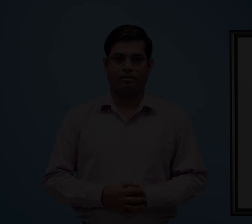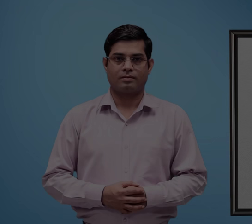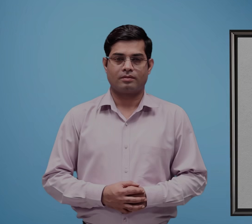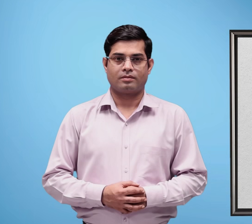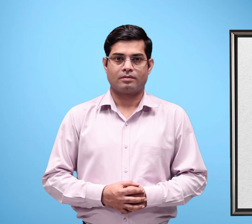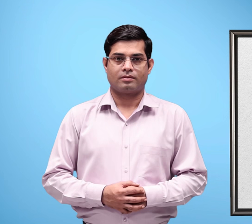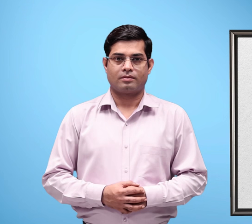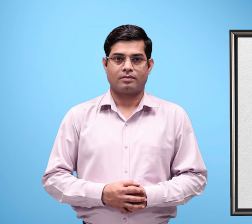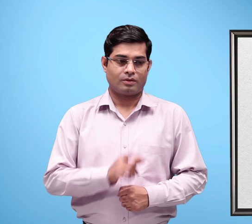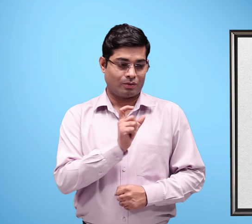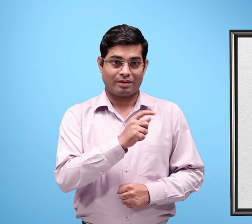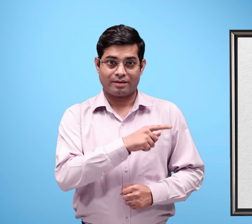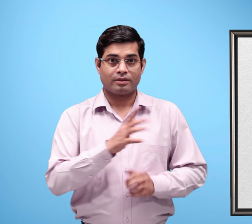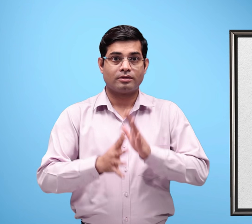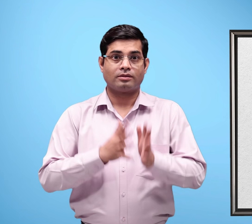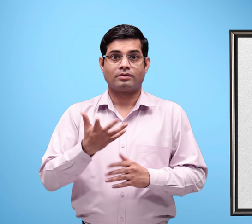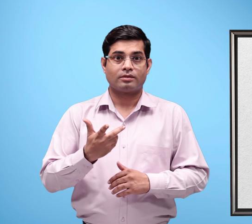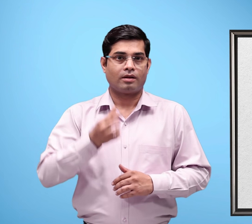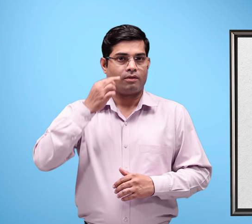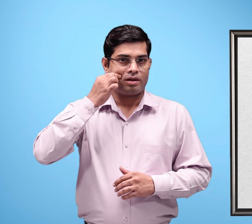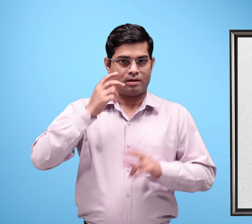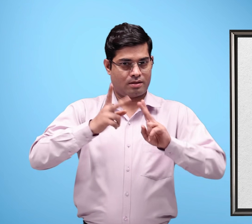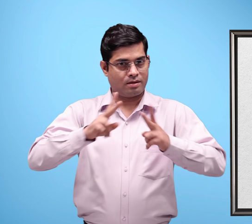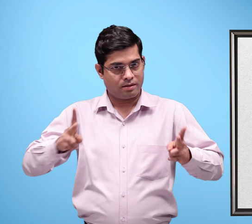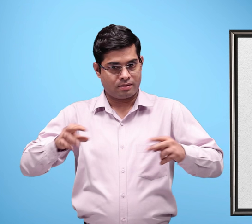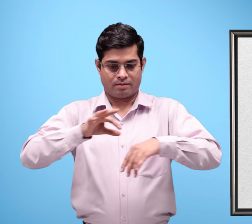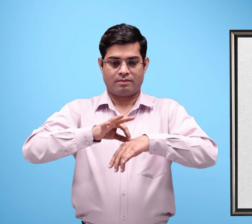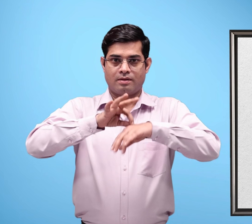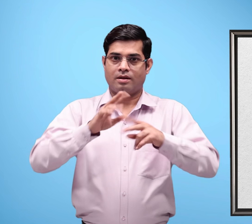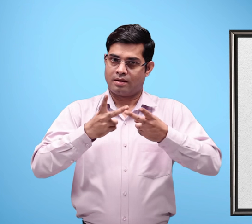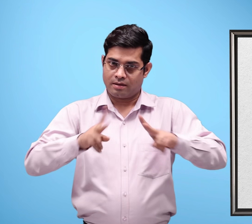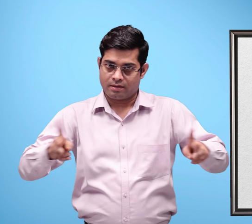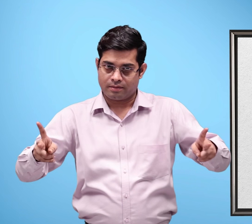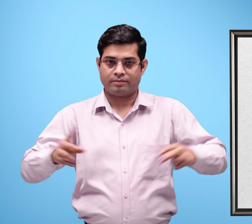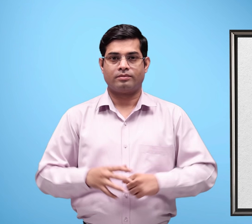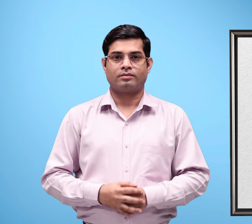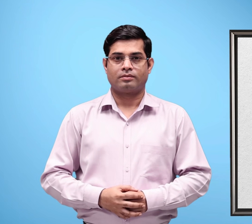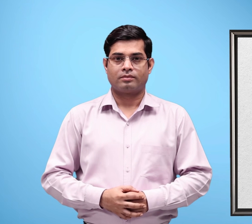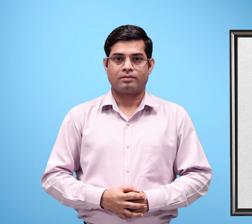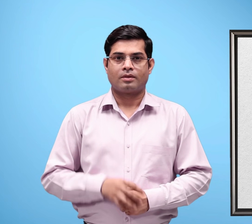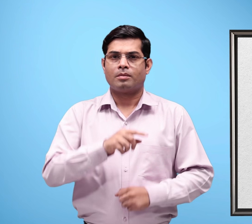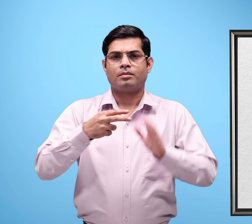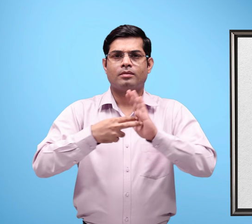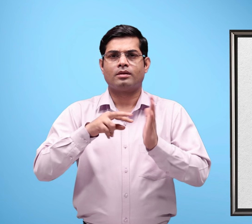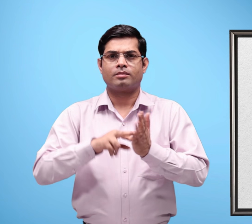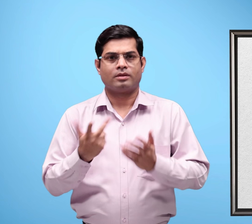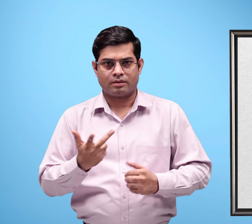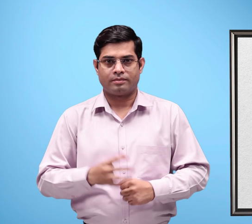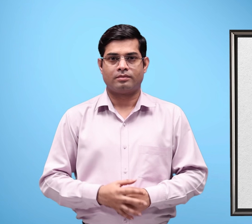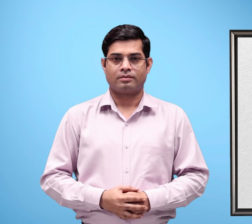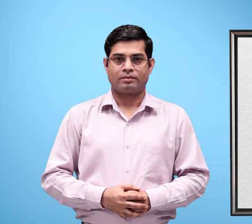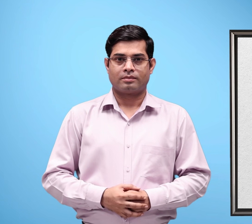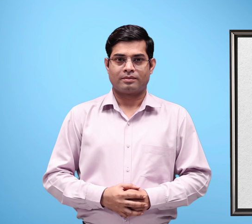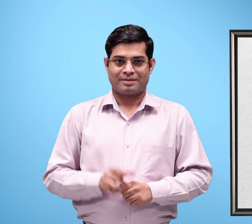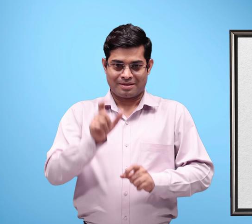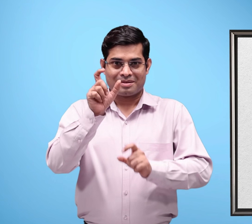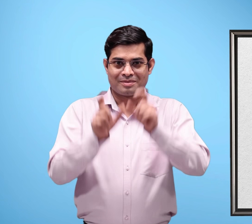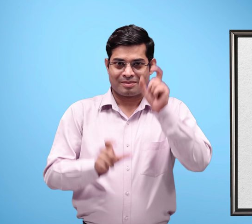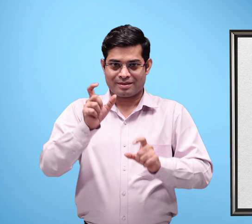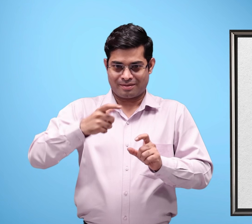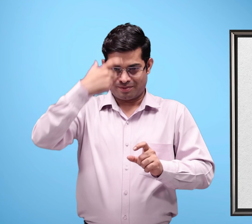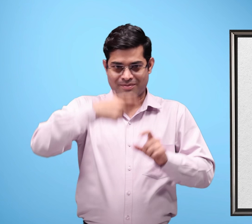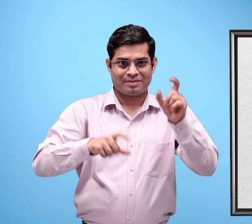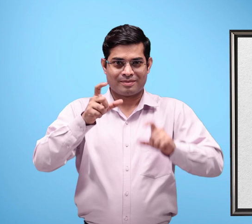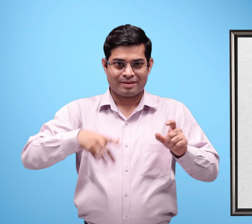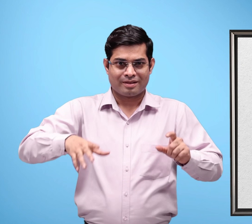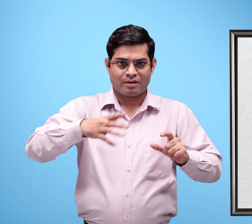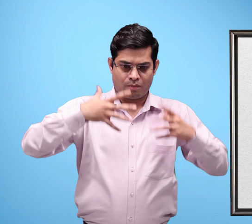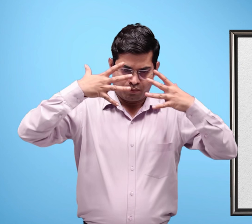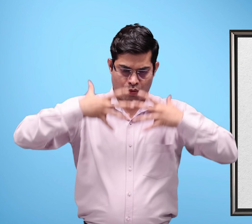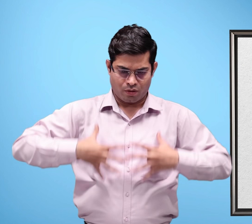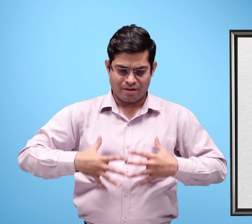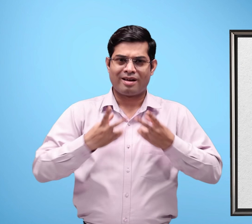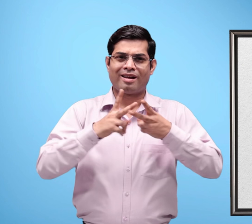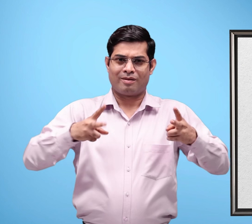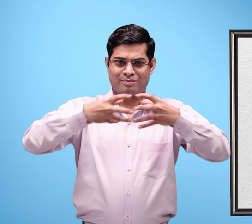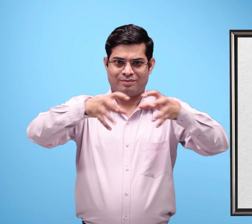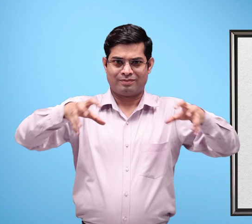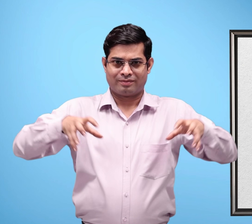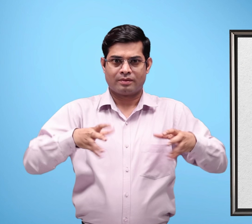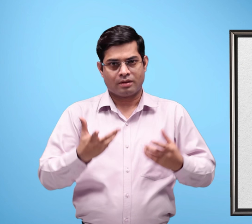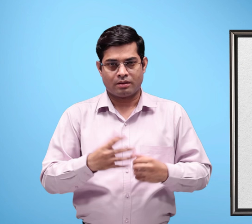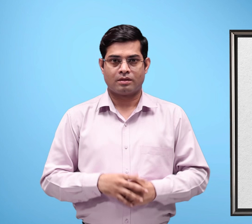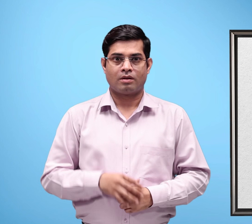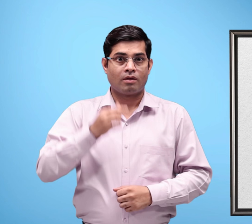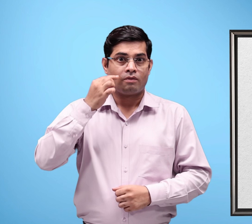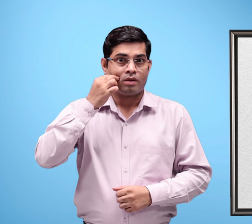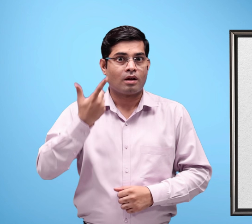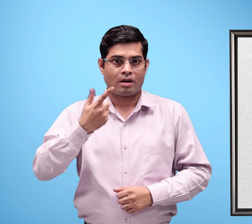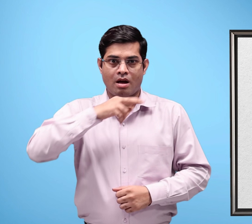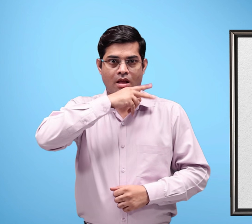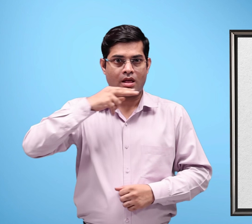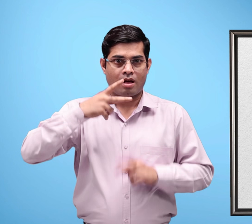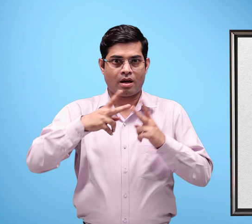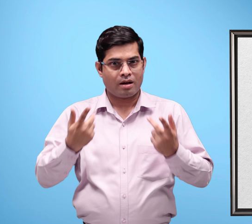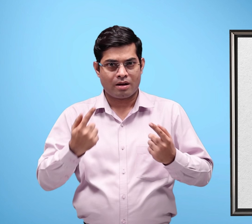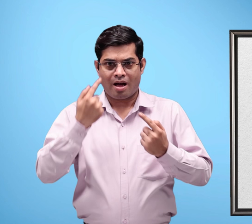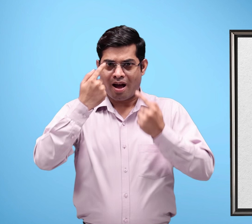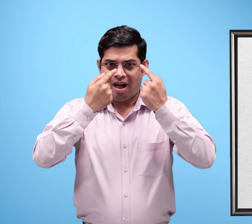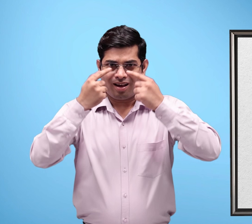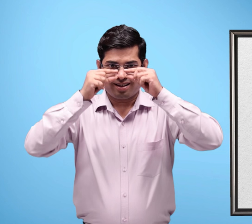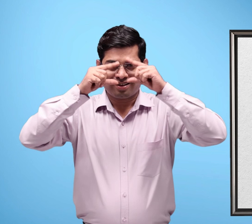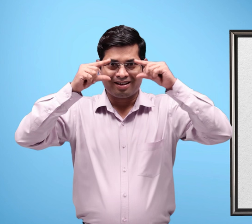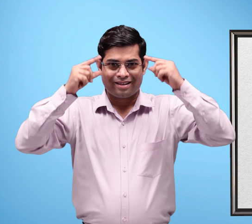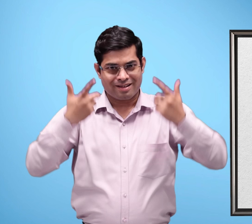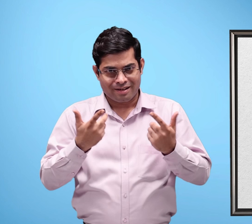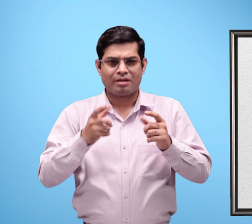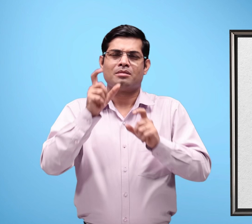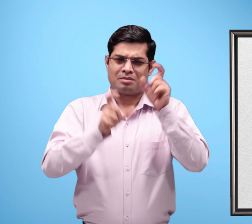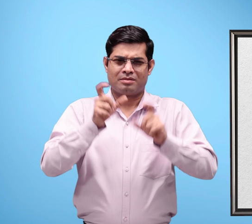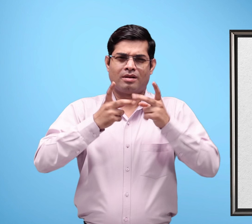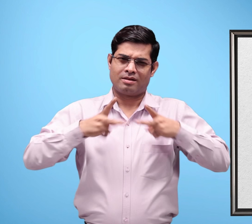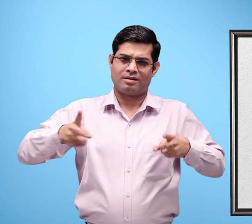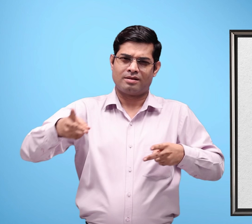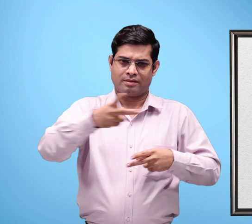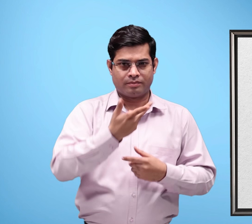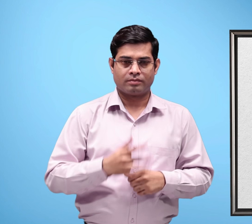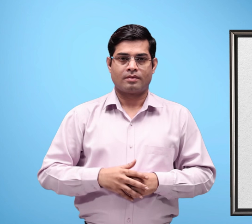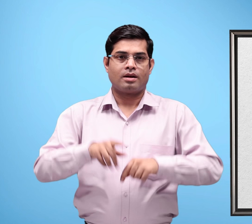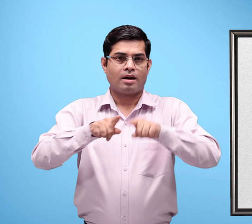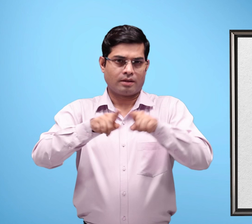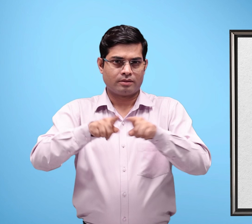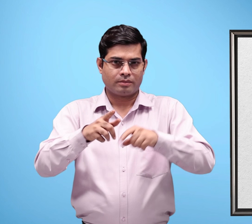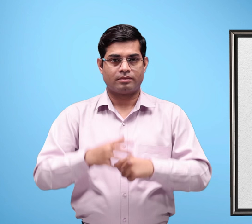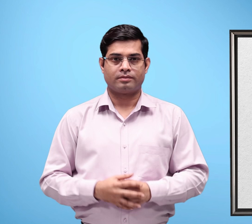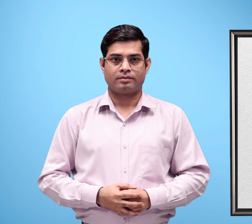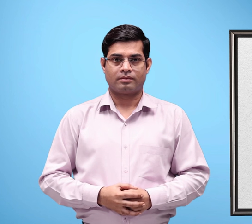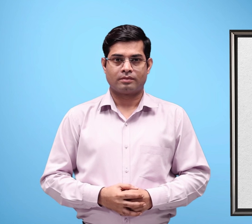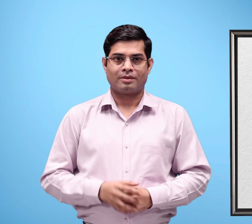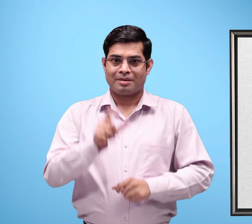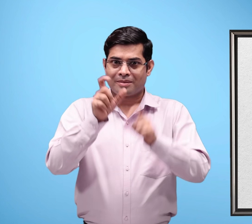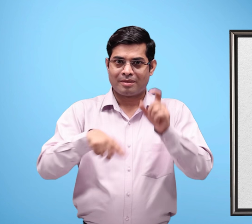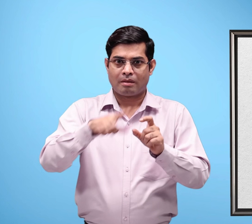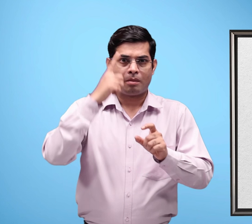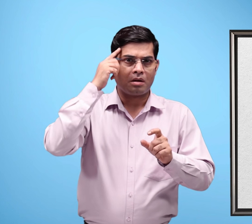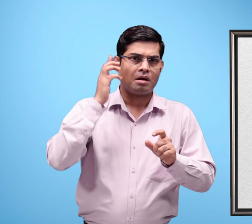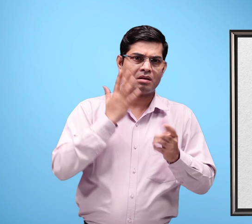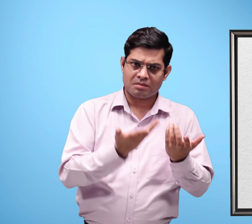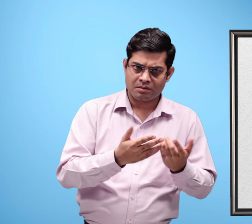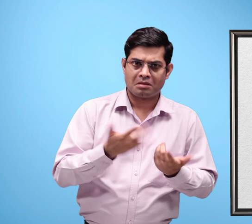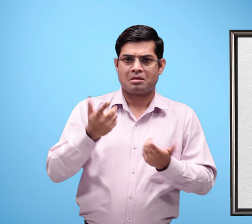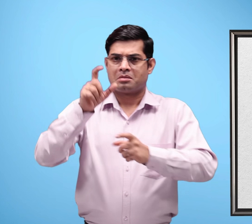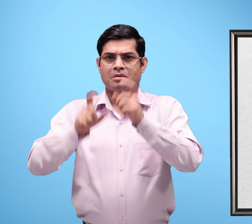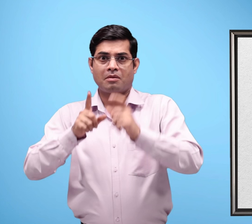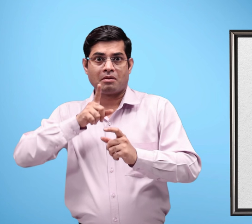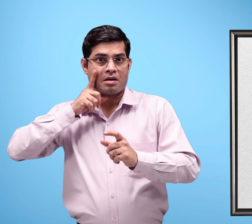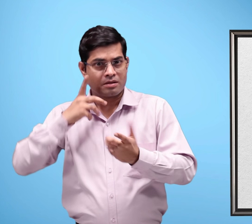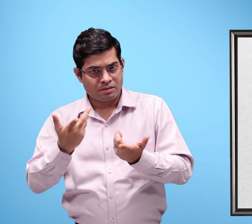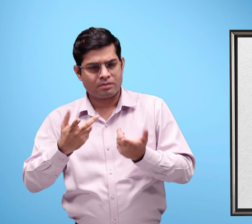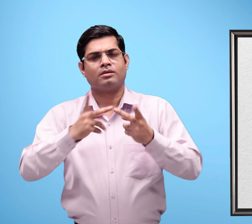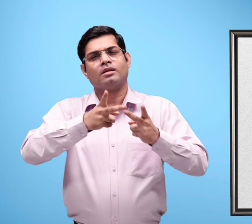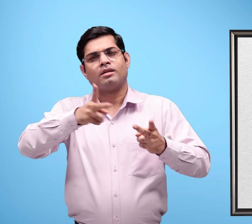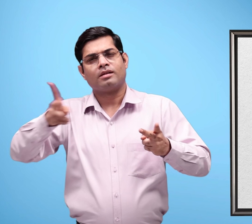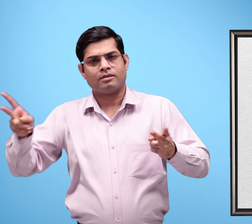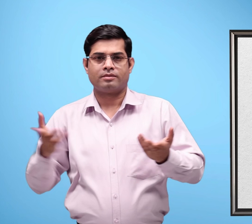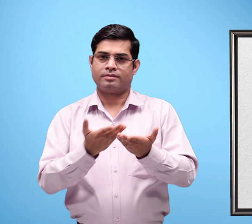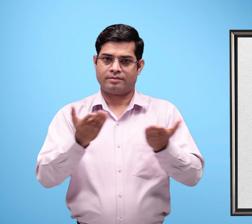Race This sign means race It refers to classification of people based on physical characteristics such as, skin colour, eye shape, etc for example black people white people, etc